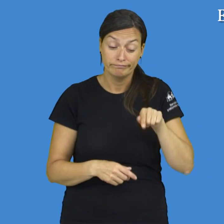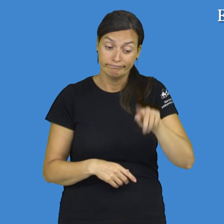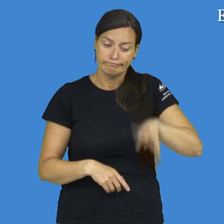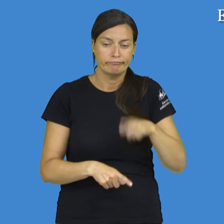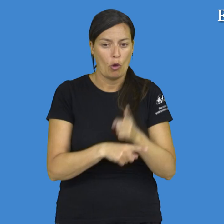verdad